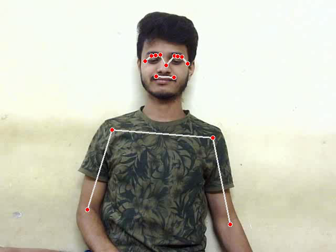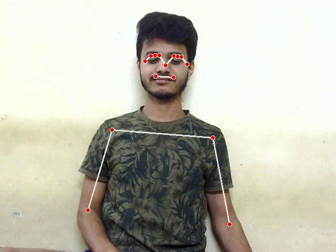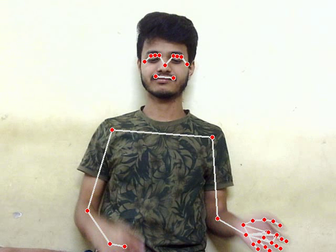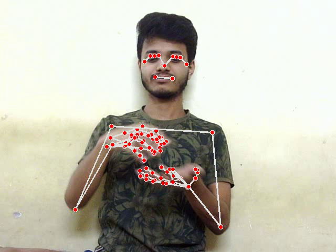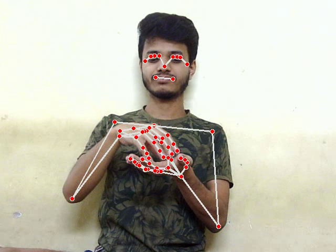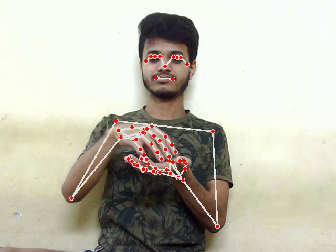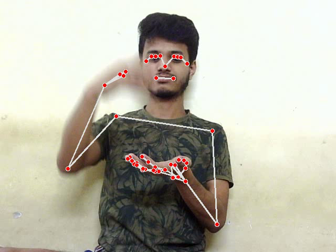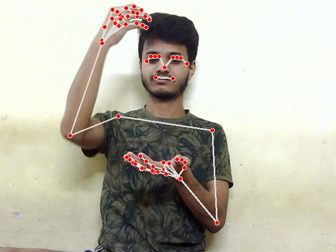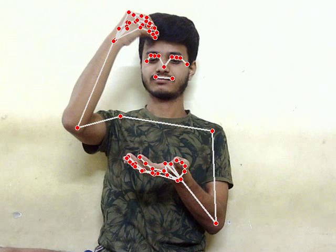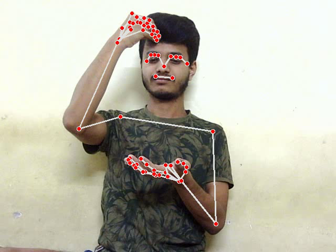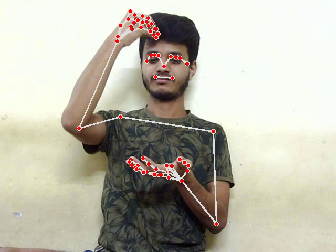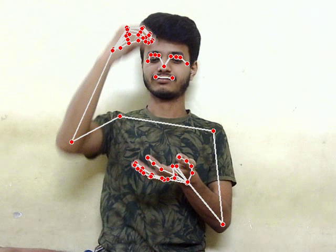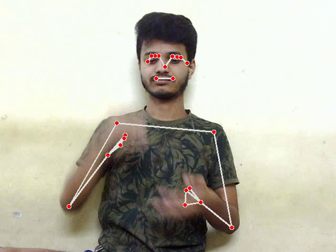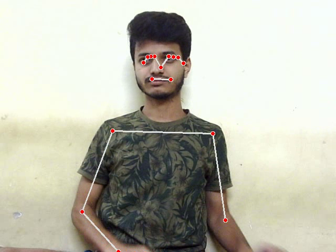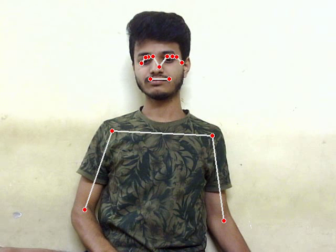learn